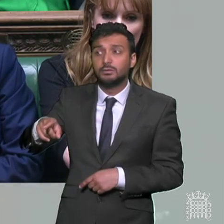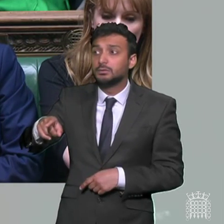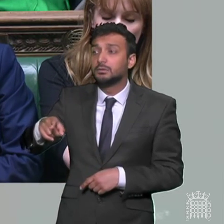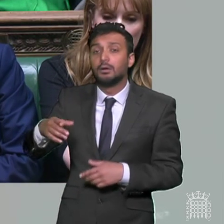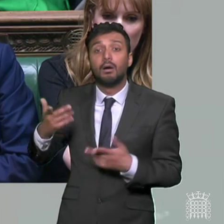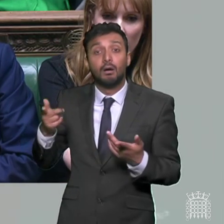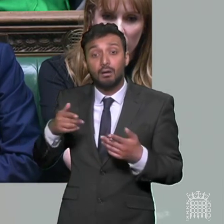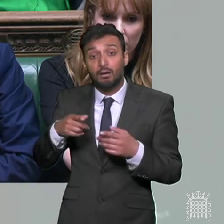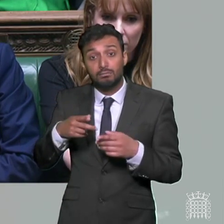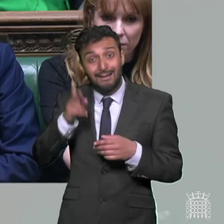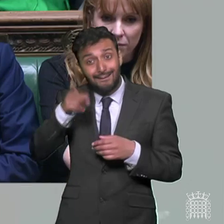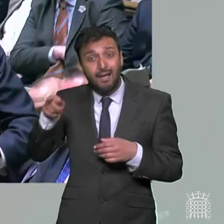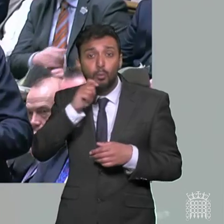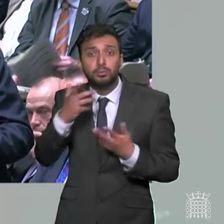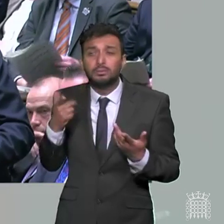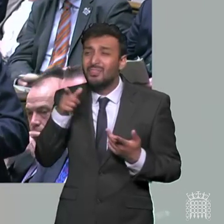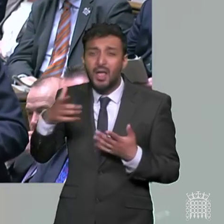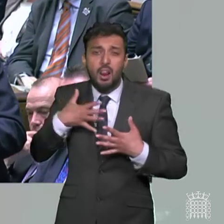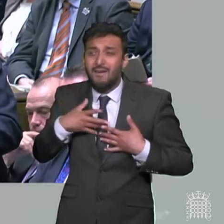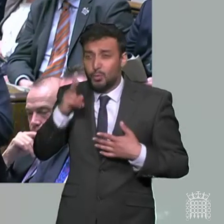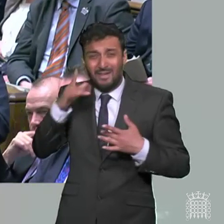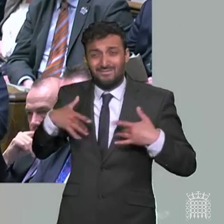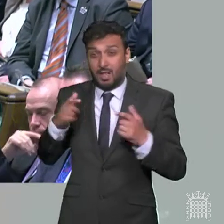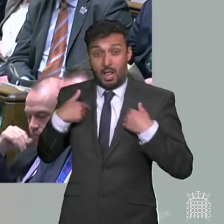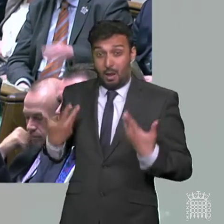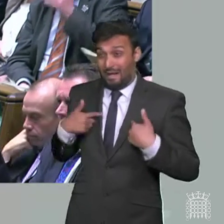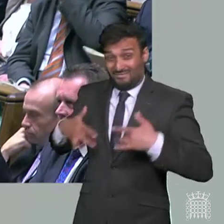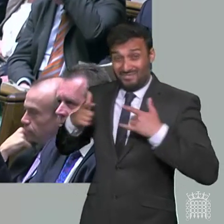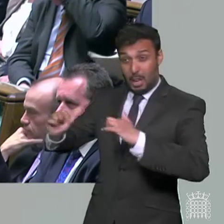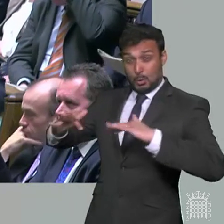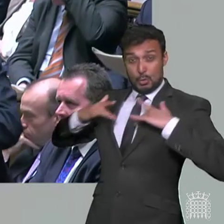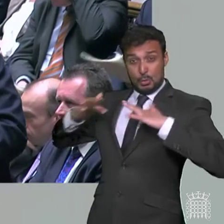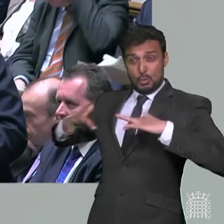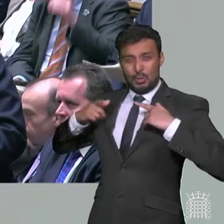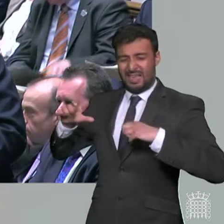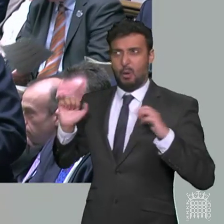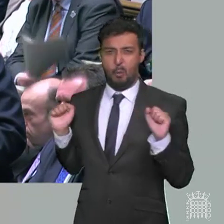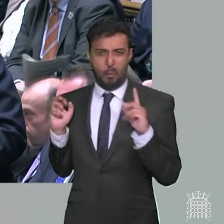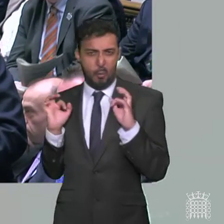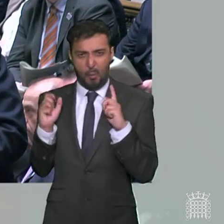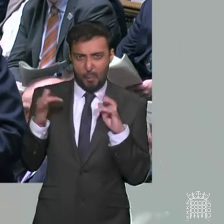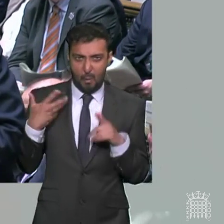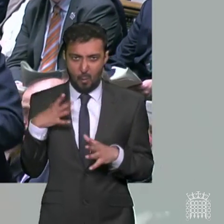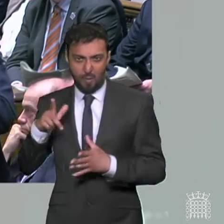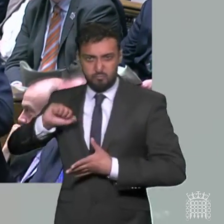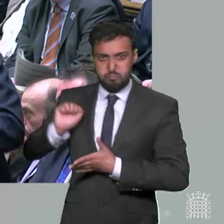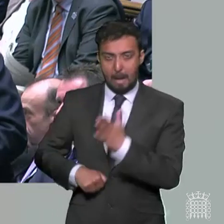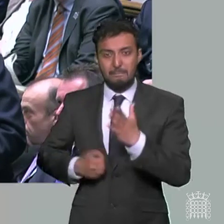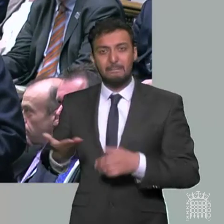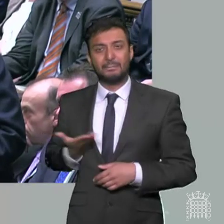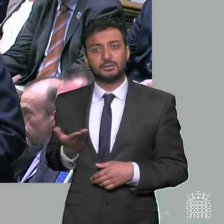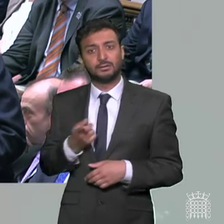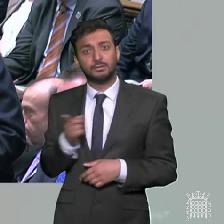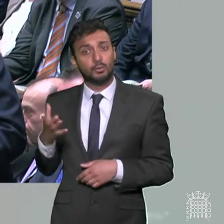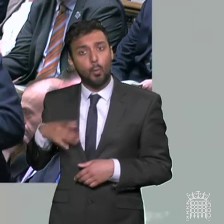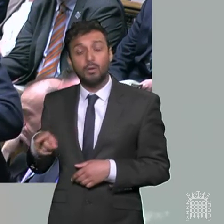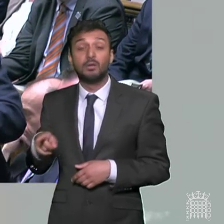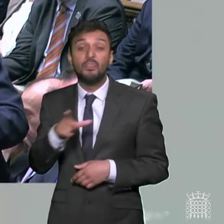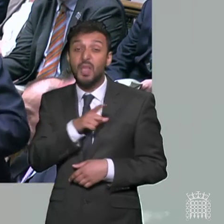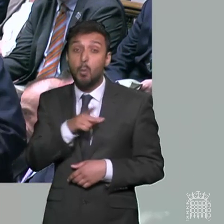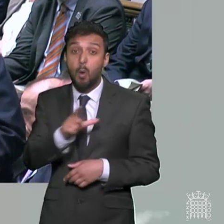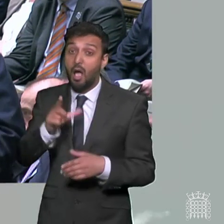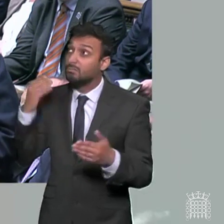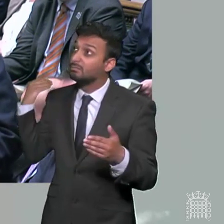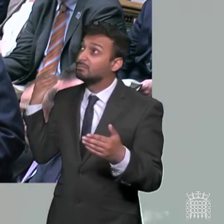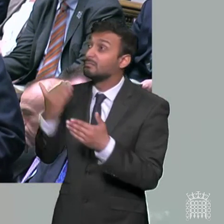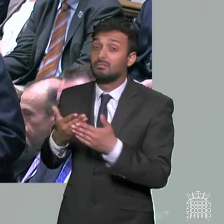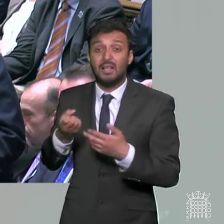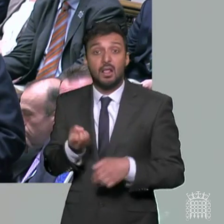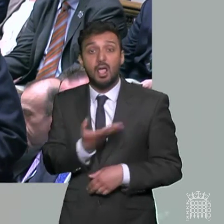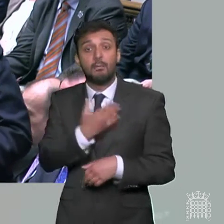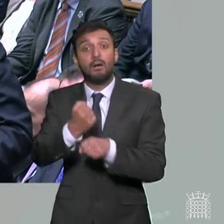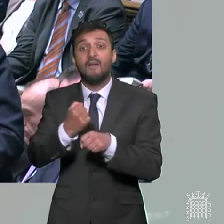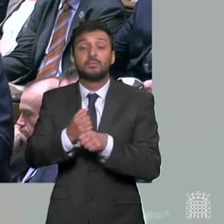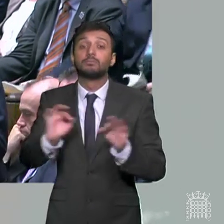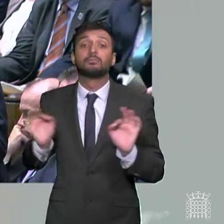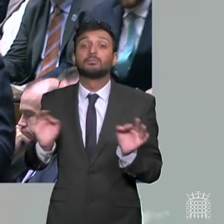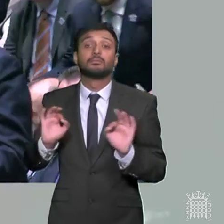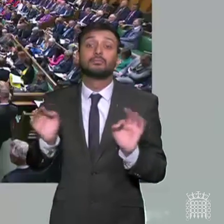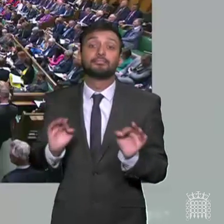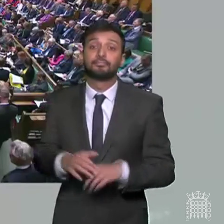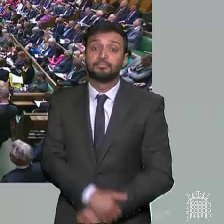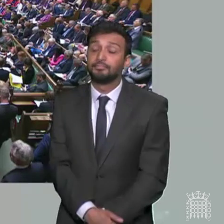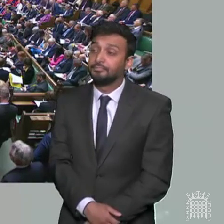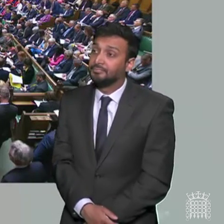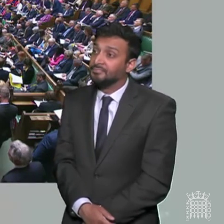Be in no doubt, that is what they love to do—we can feel the lust for tax rising off those Opposition Benches—and that is why there has never been a Labour Government who left office with unemployment lower than when they came in.